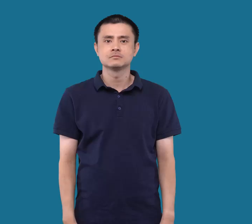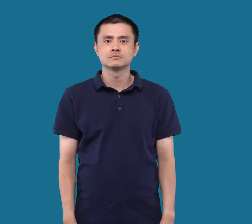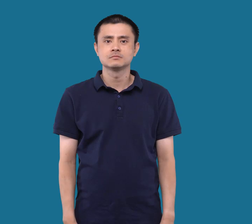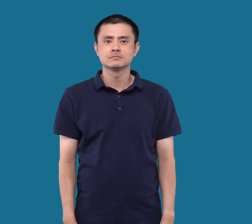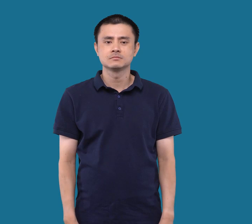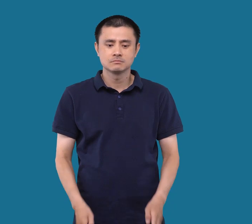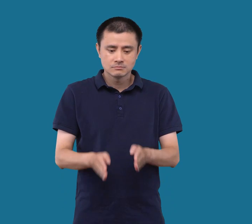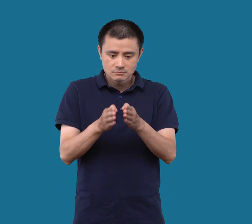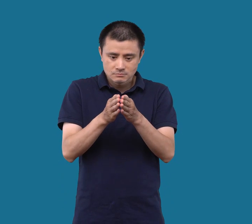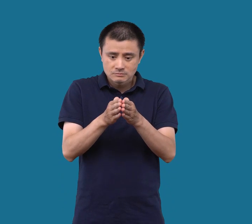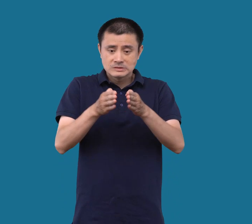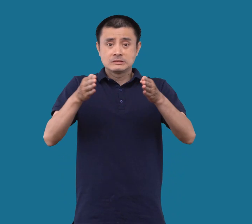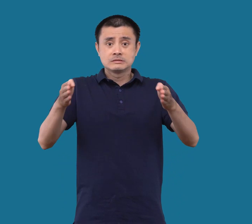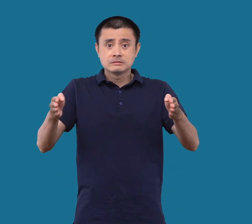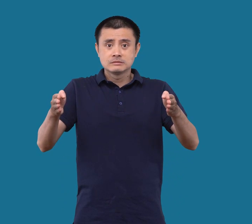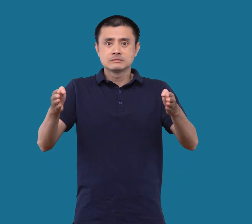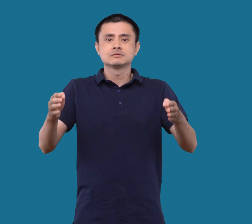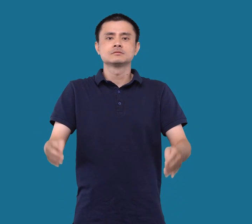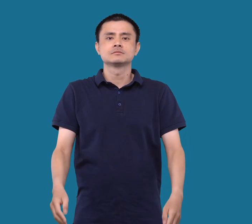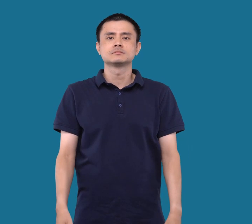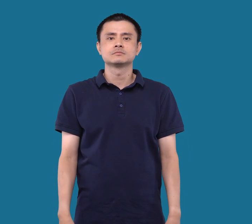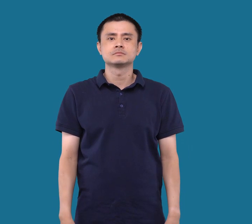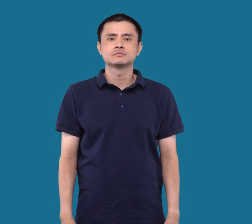dài